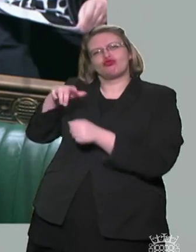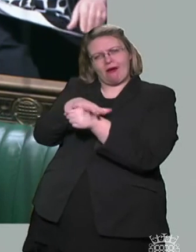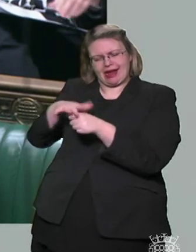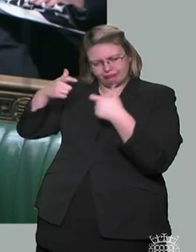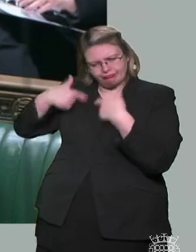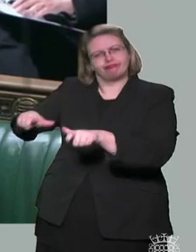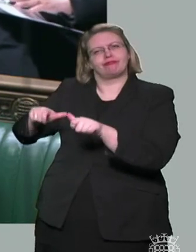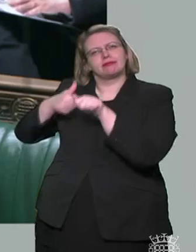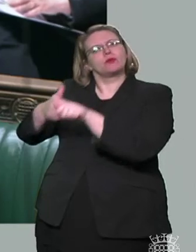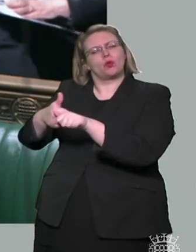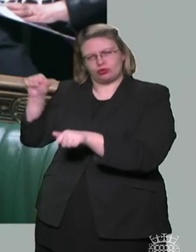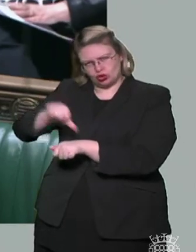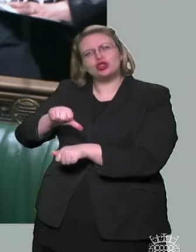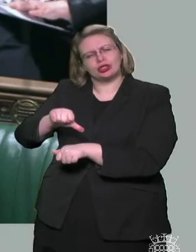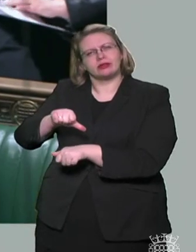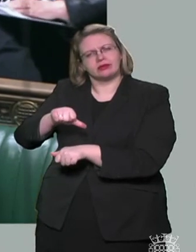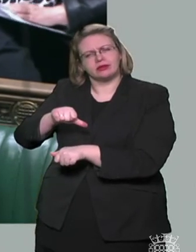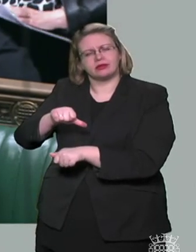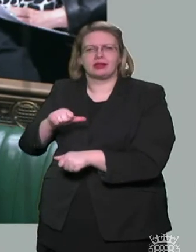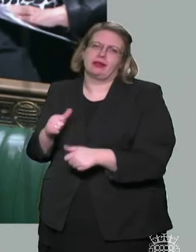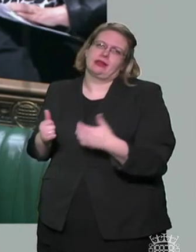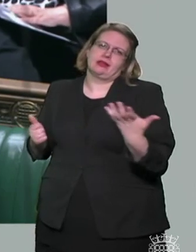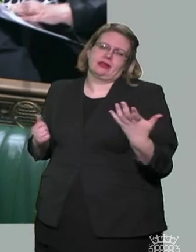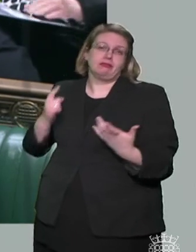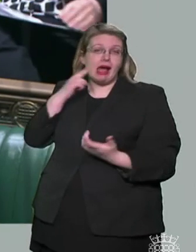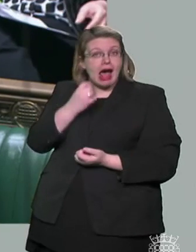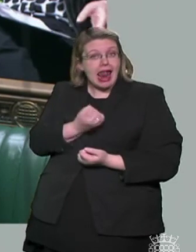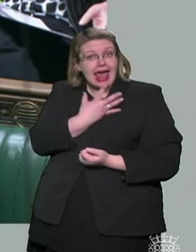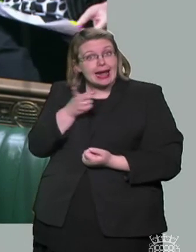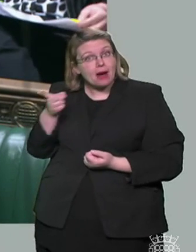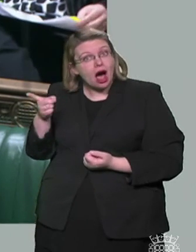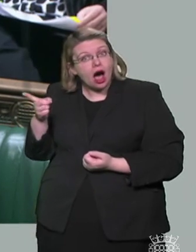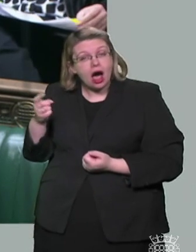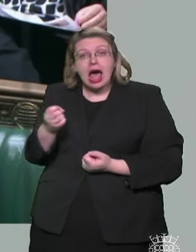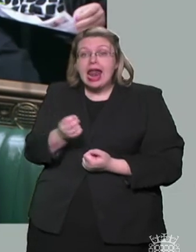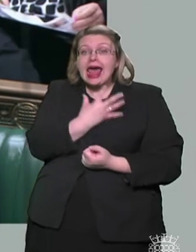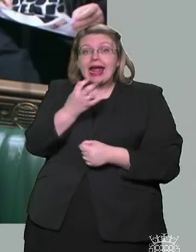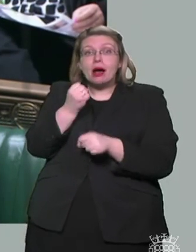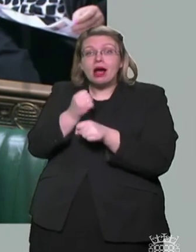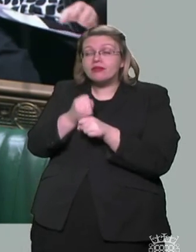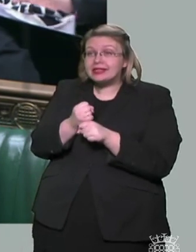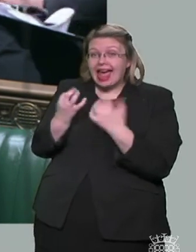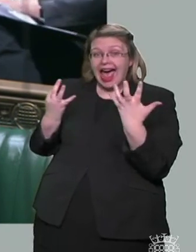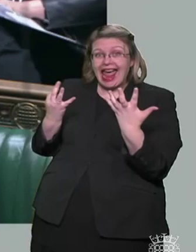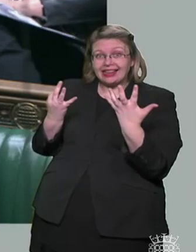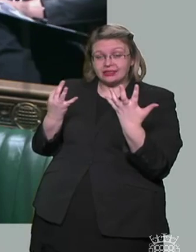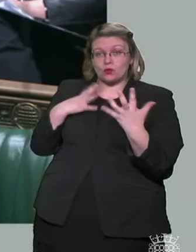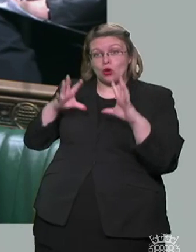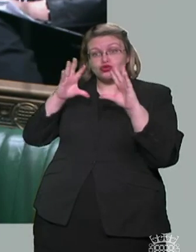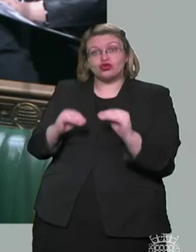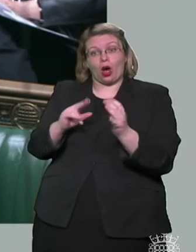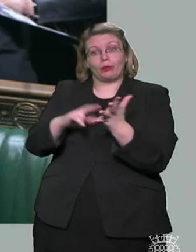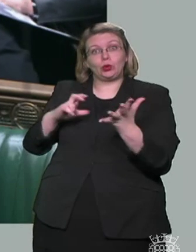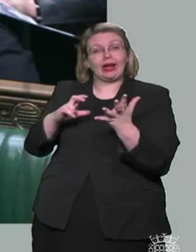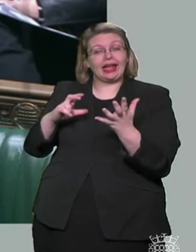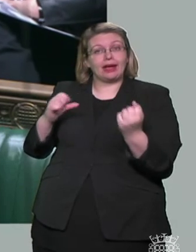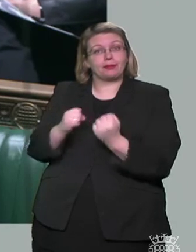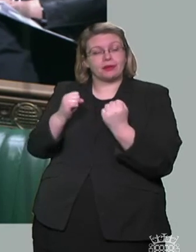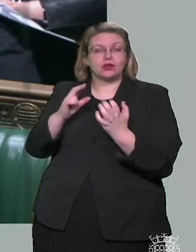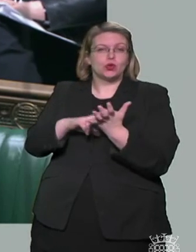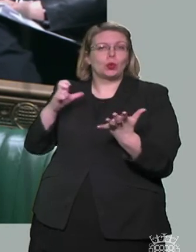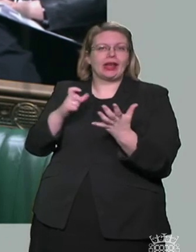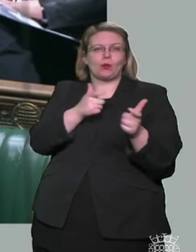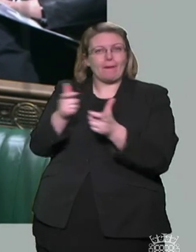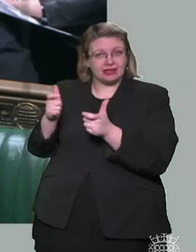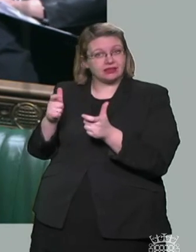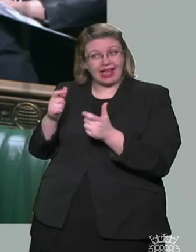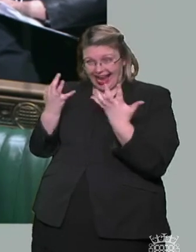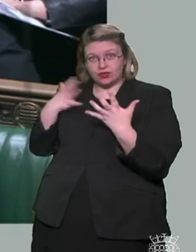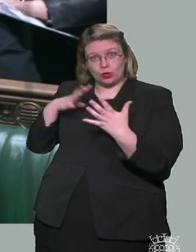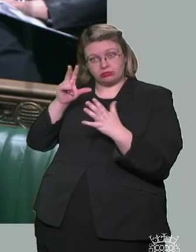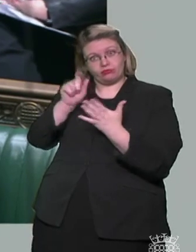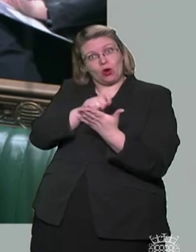By the way, can anyone imagine a Labour Government, eight of whose Front Benchers voted to get rid of our nuclear deterrent— Yes, they did, and recently.